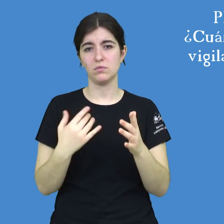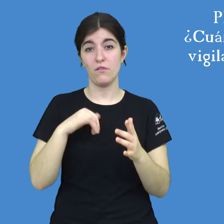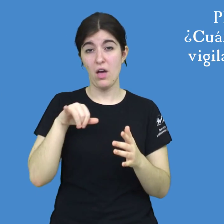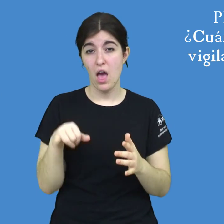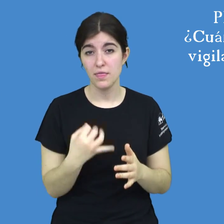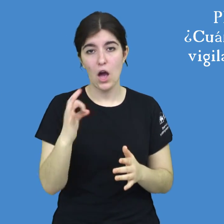cansado